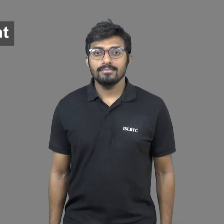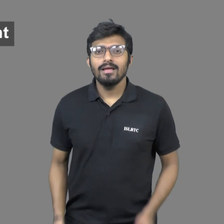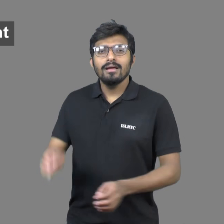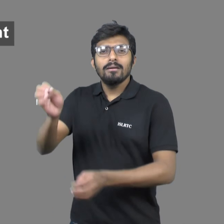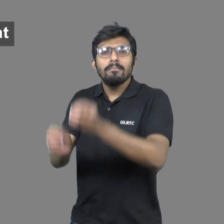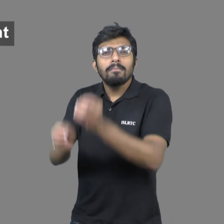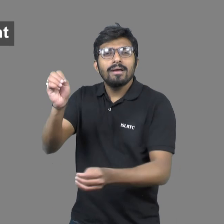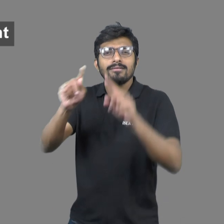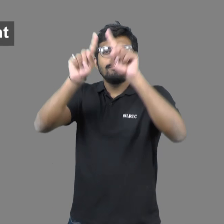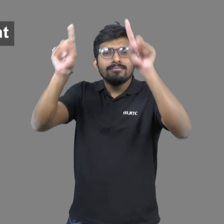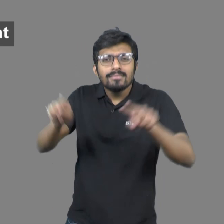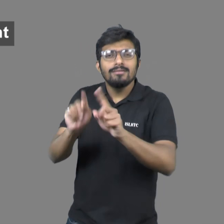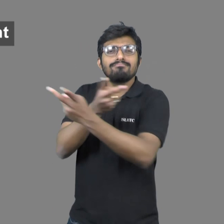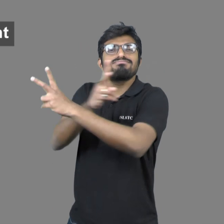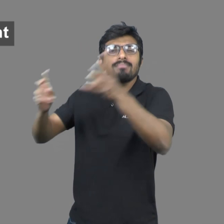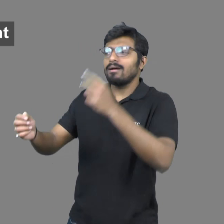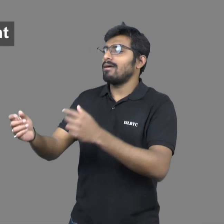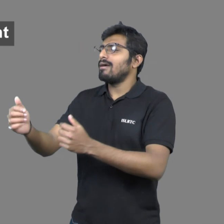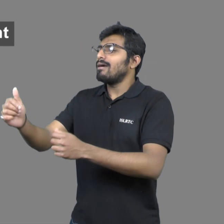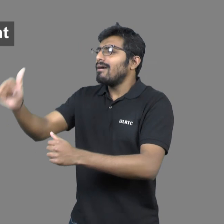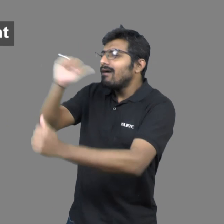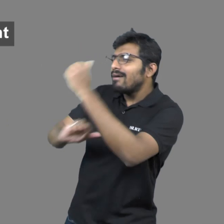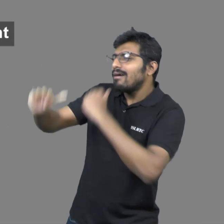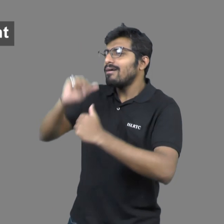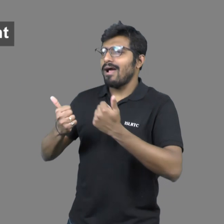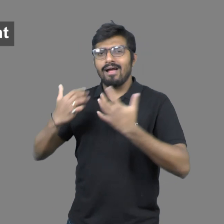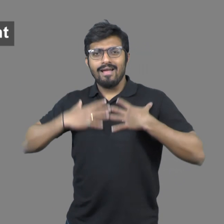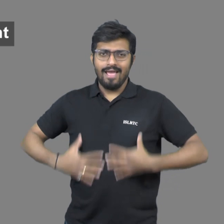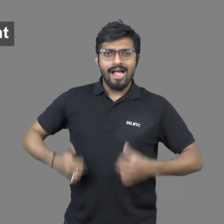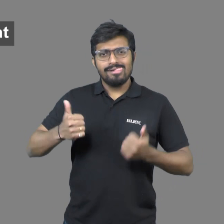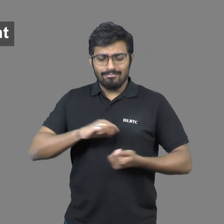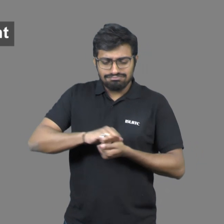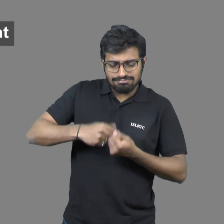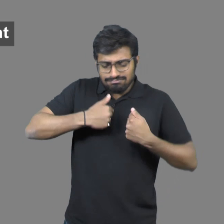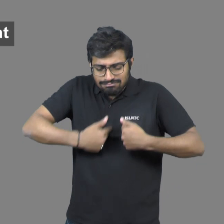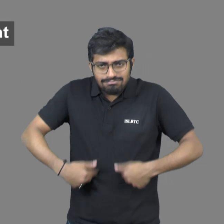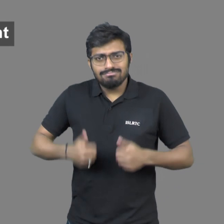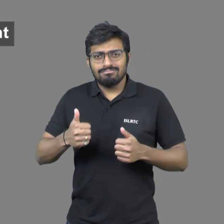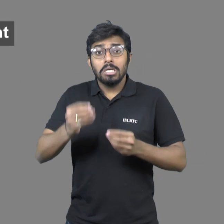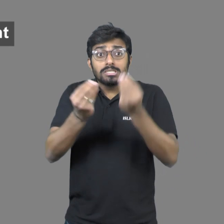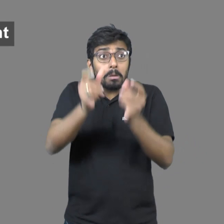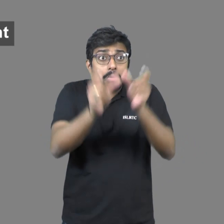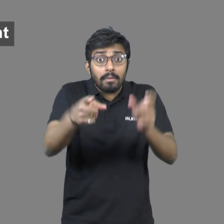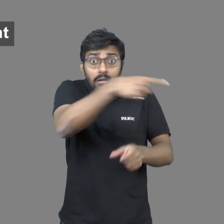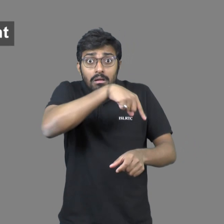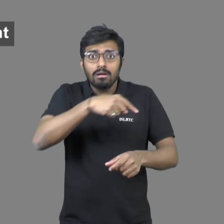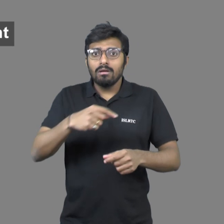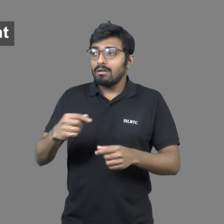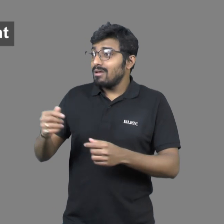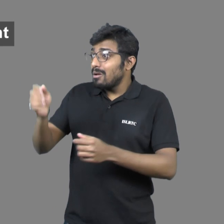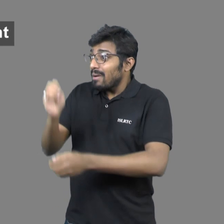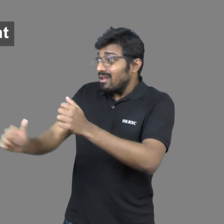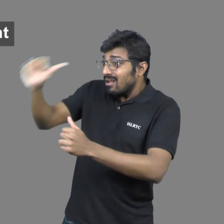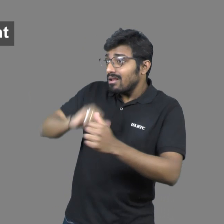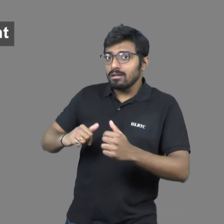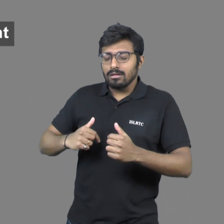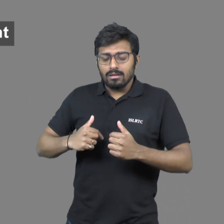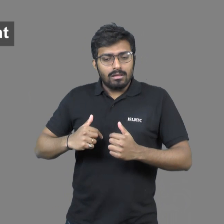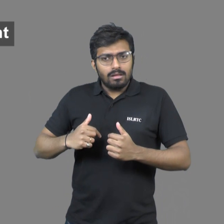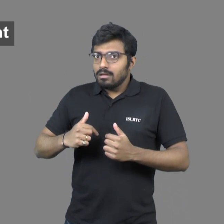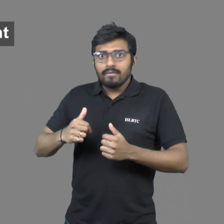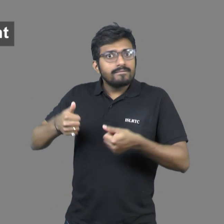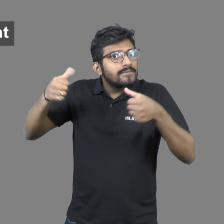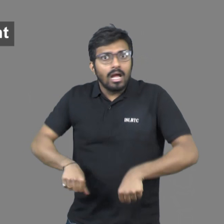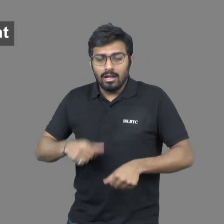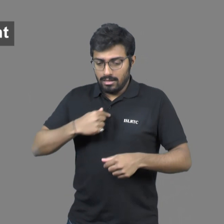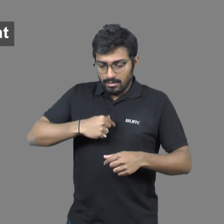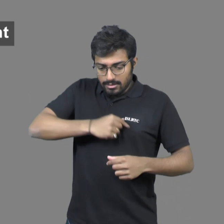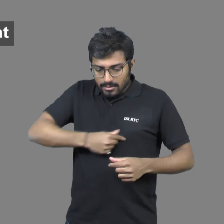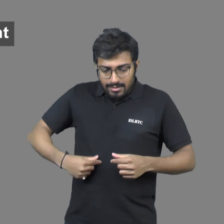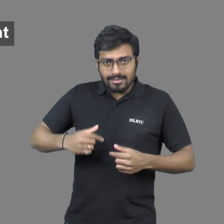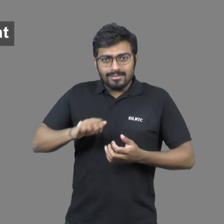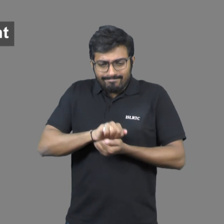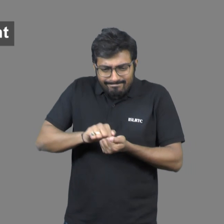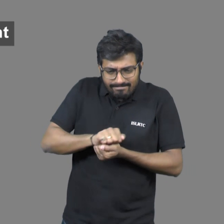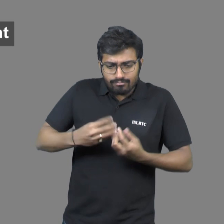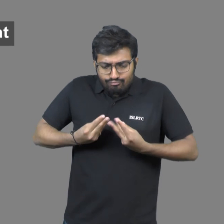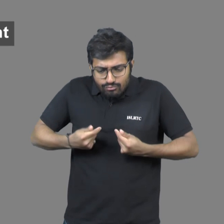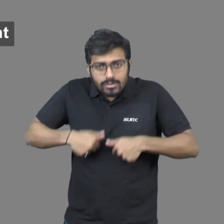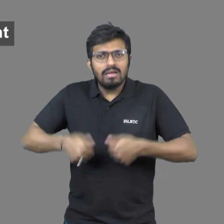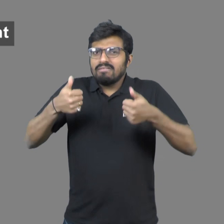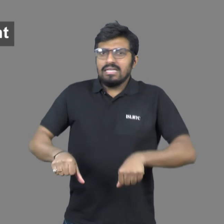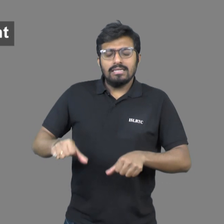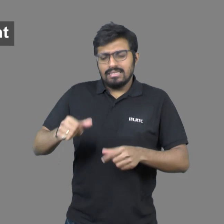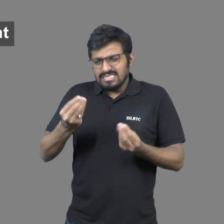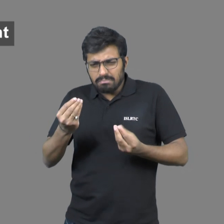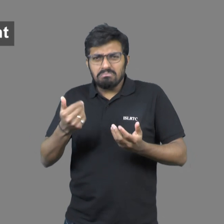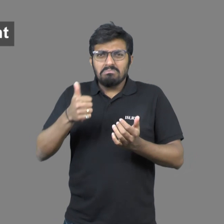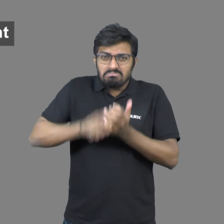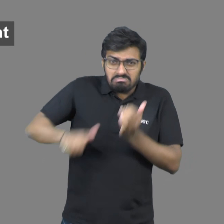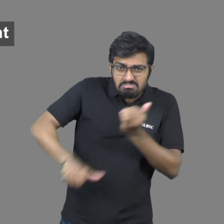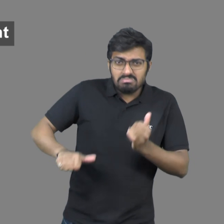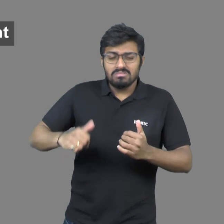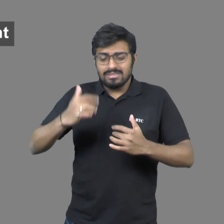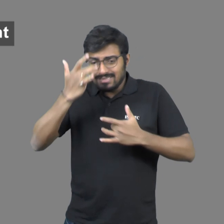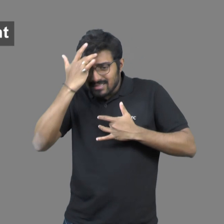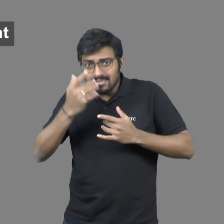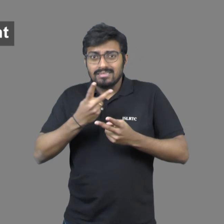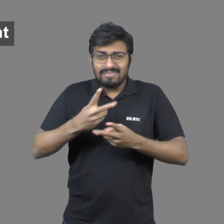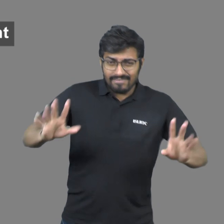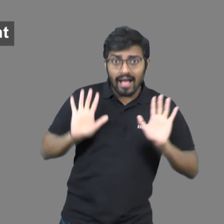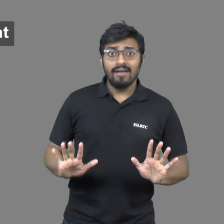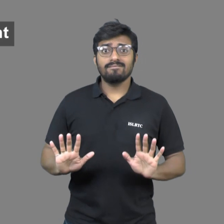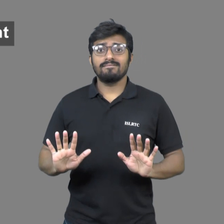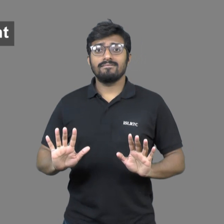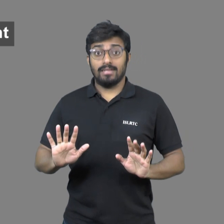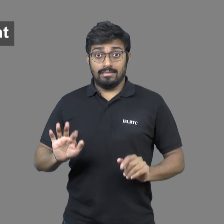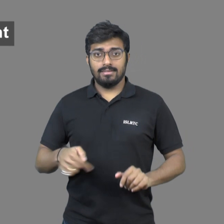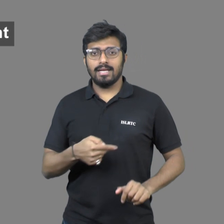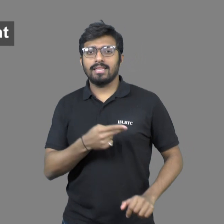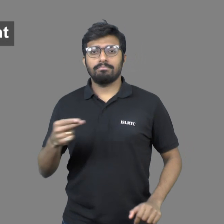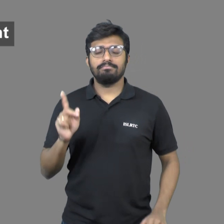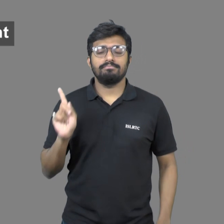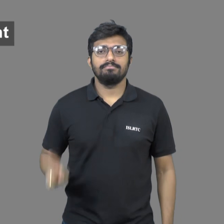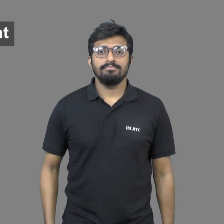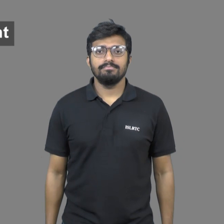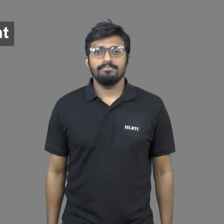Lactose Intolerant